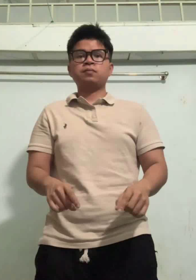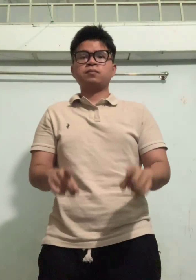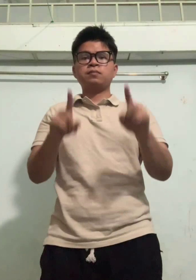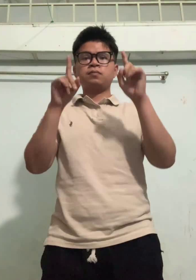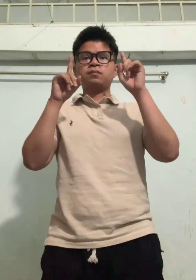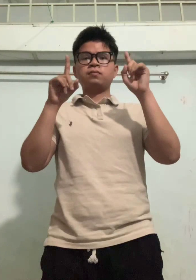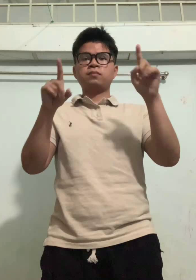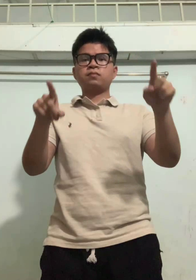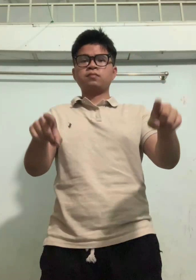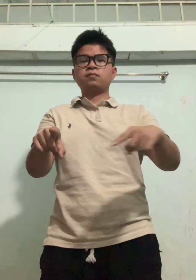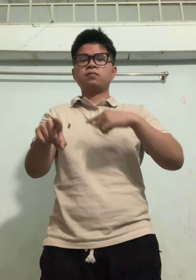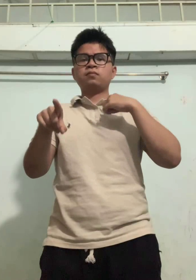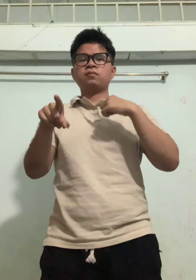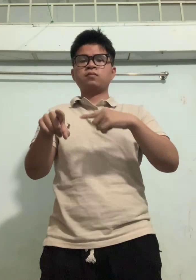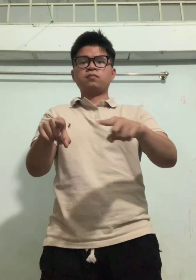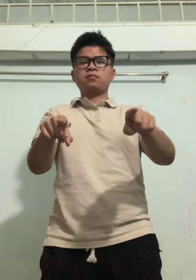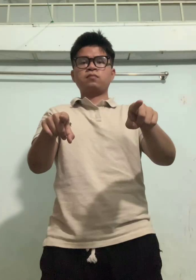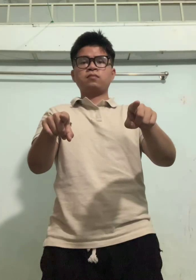phut